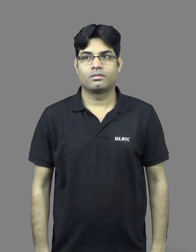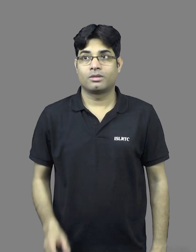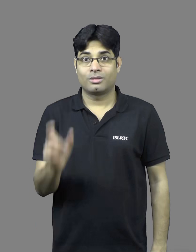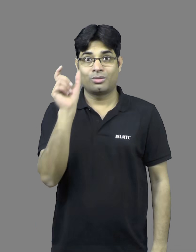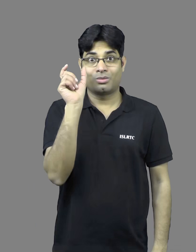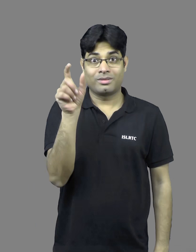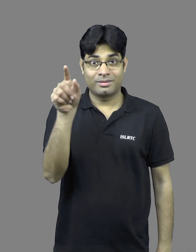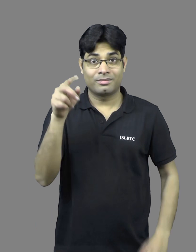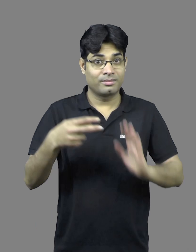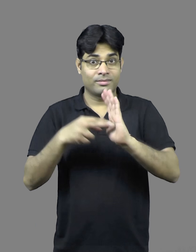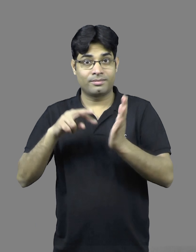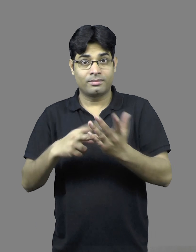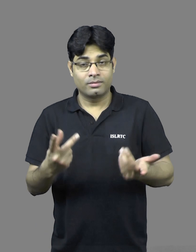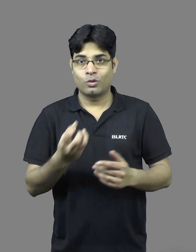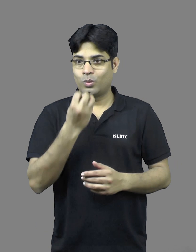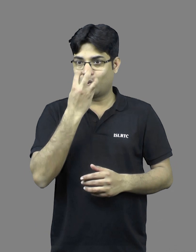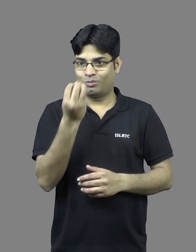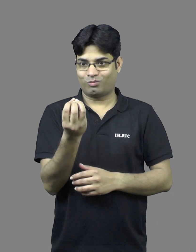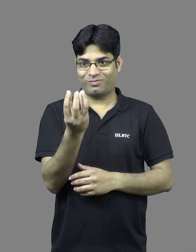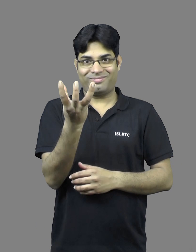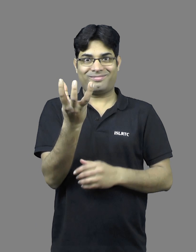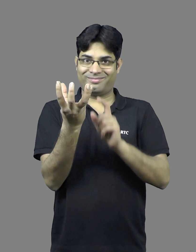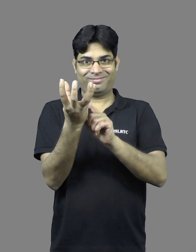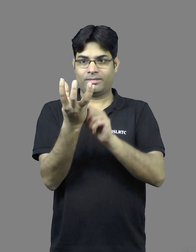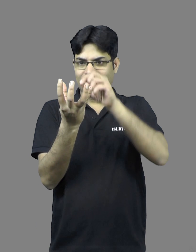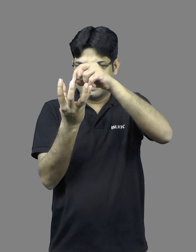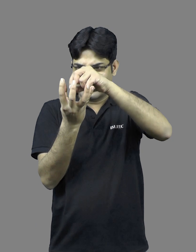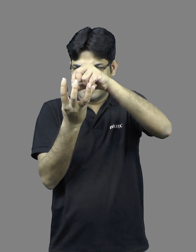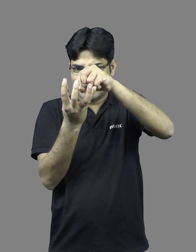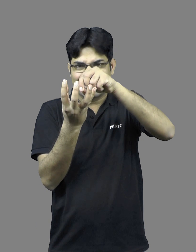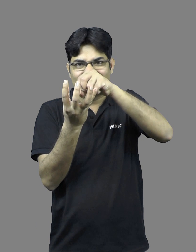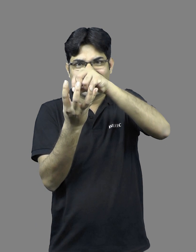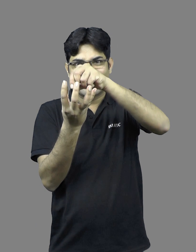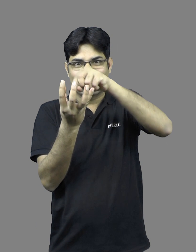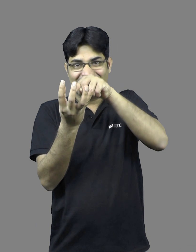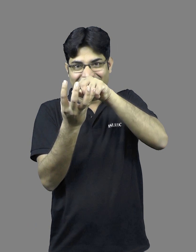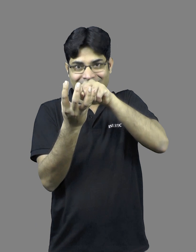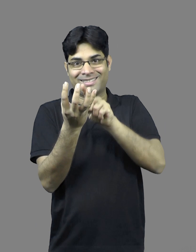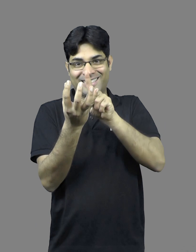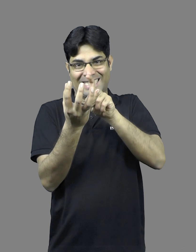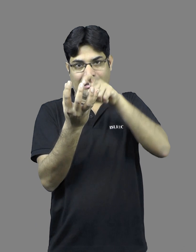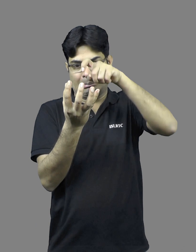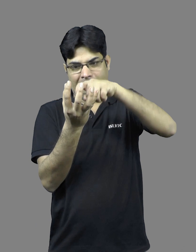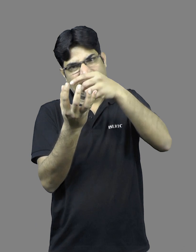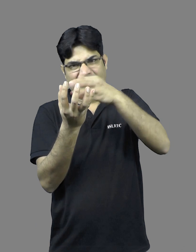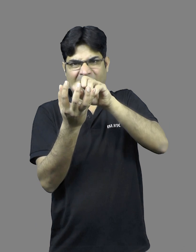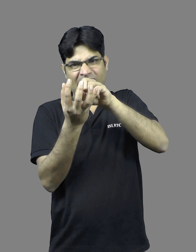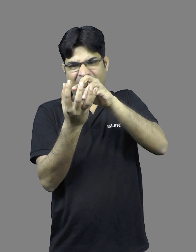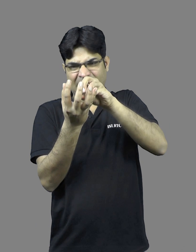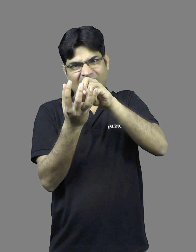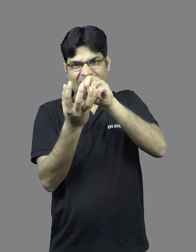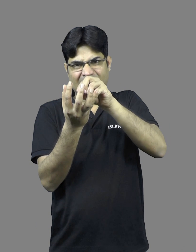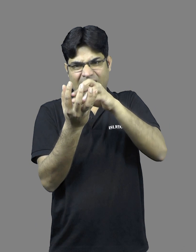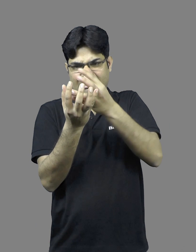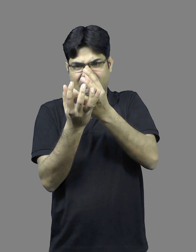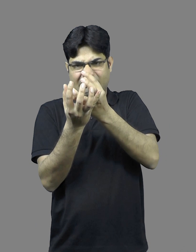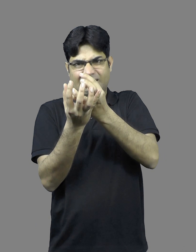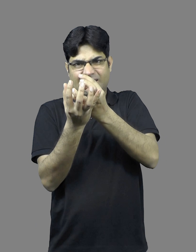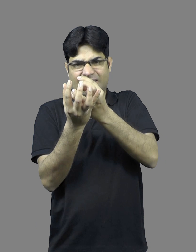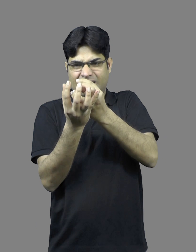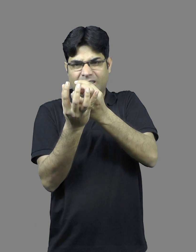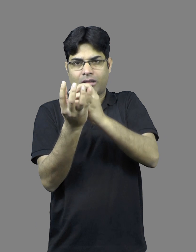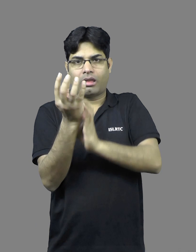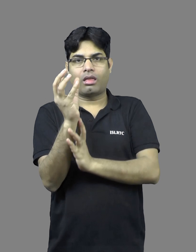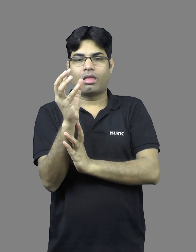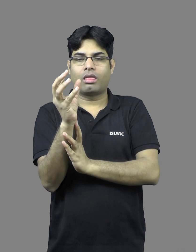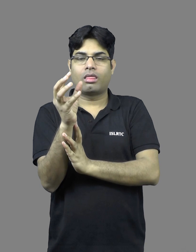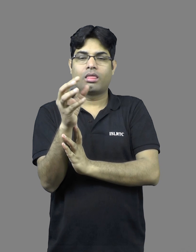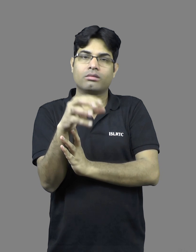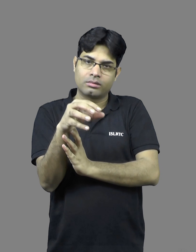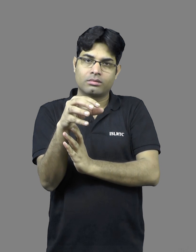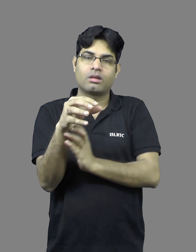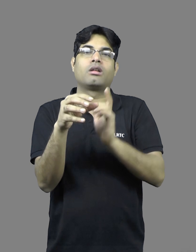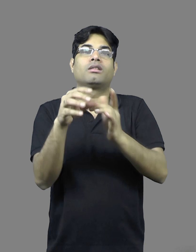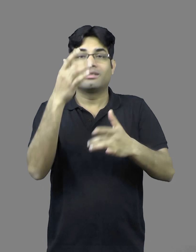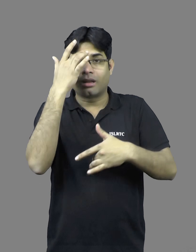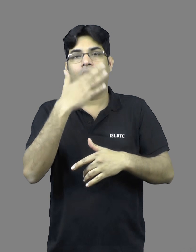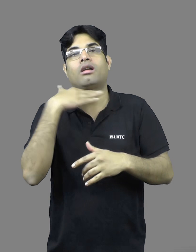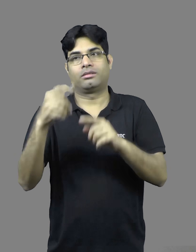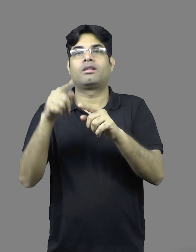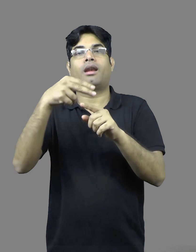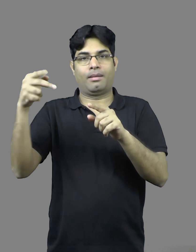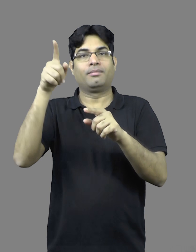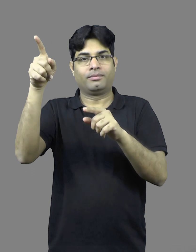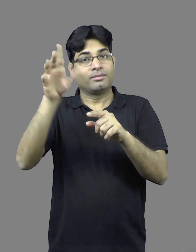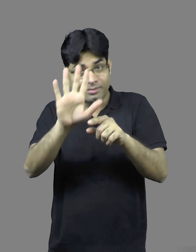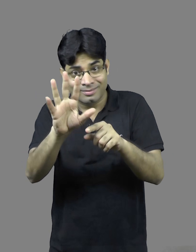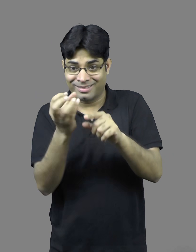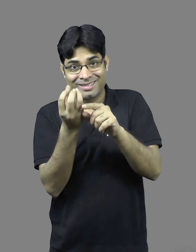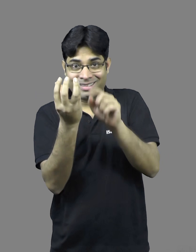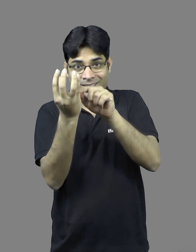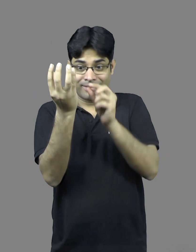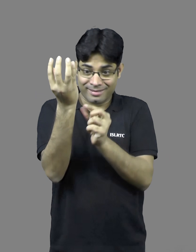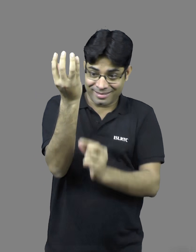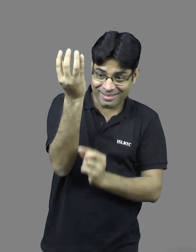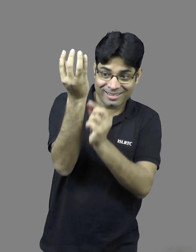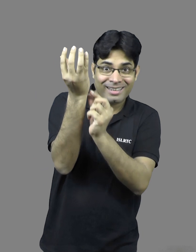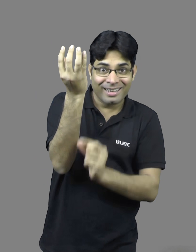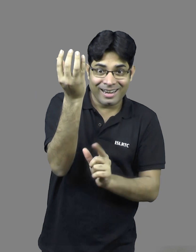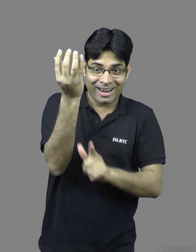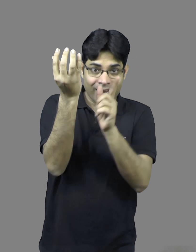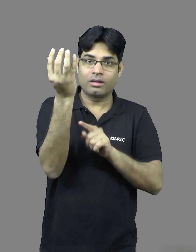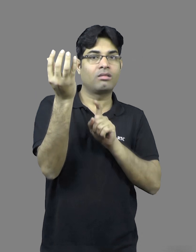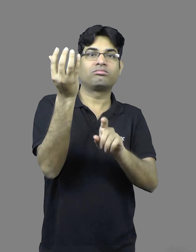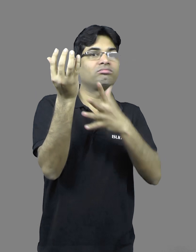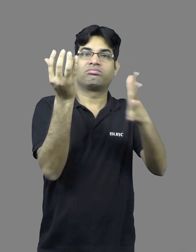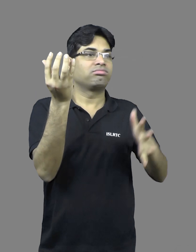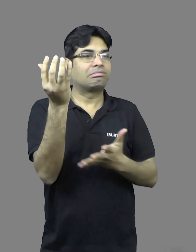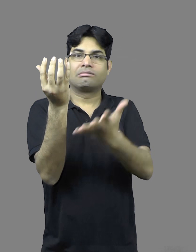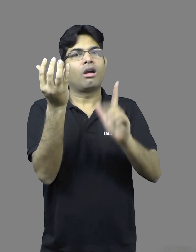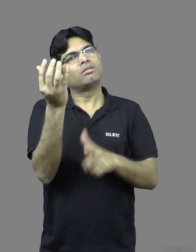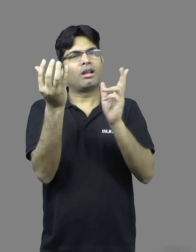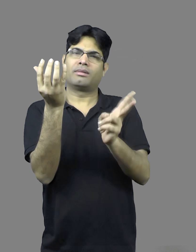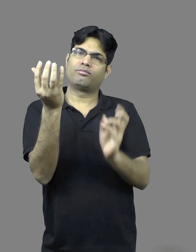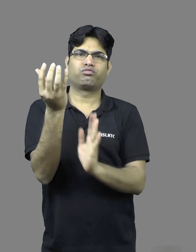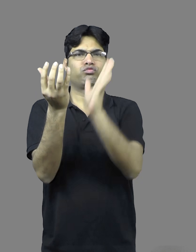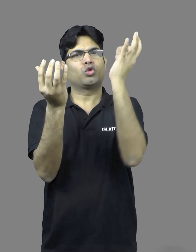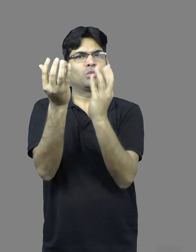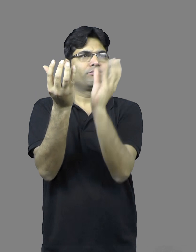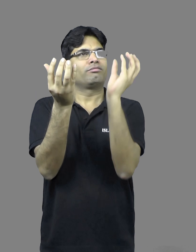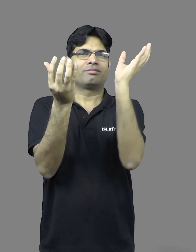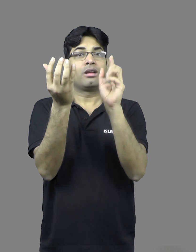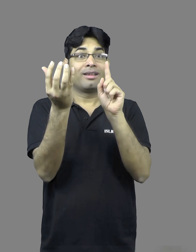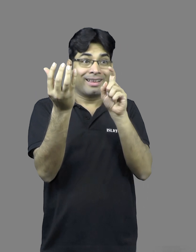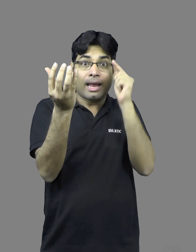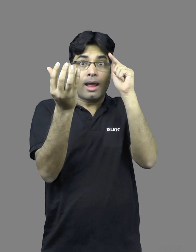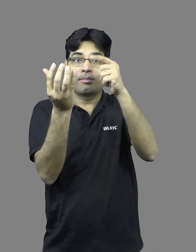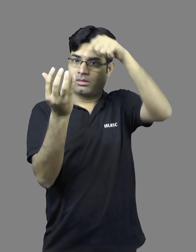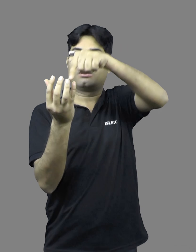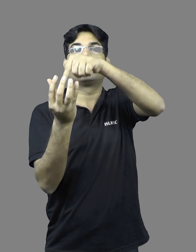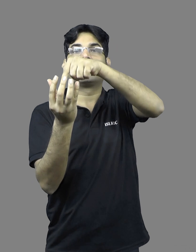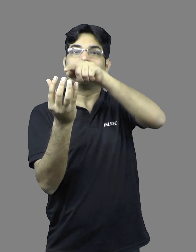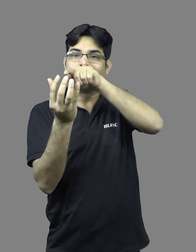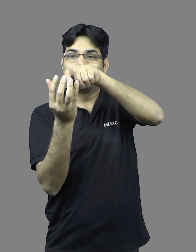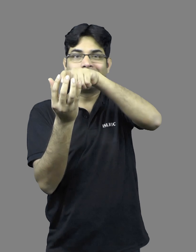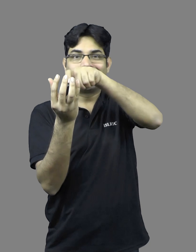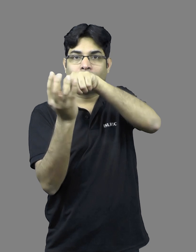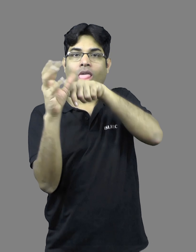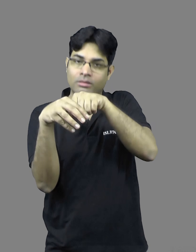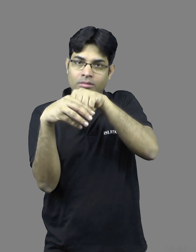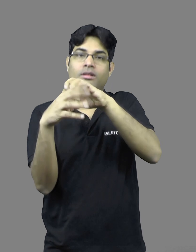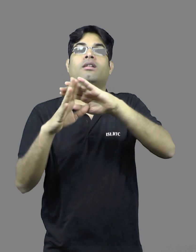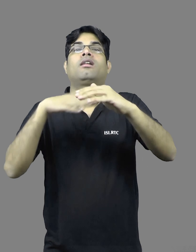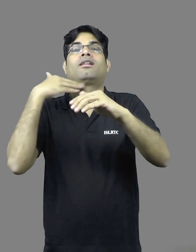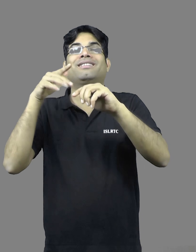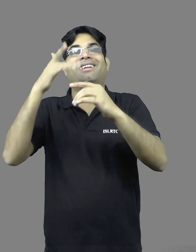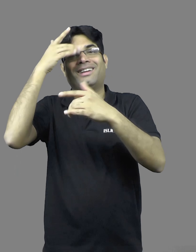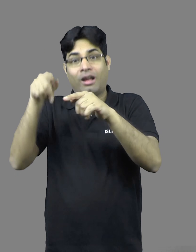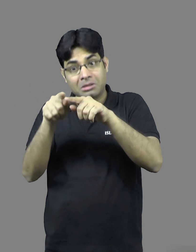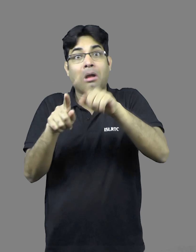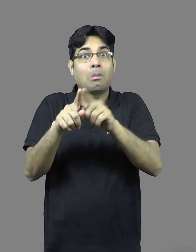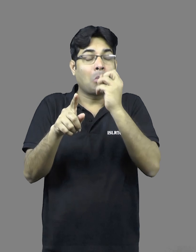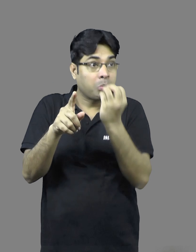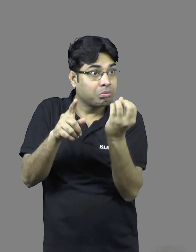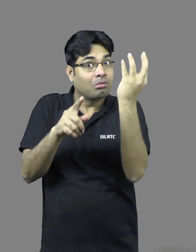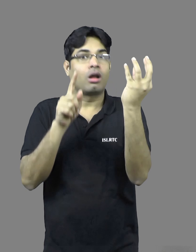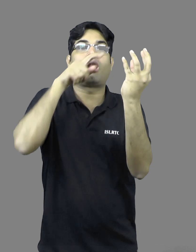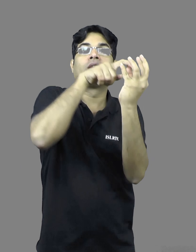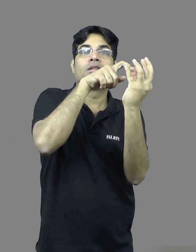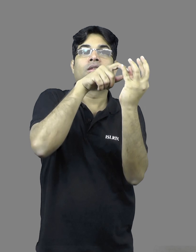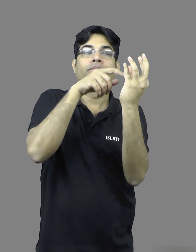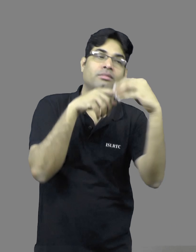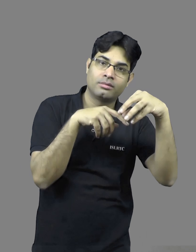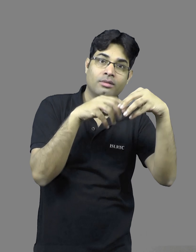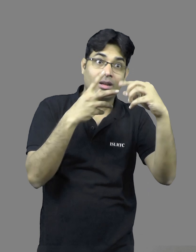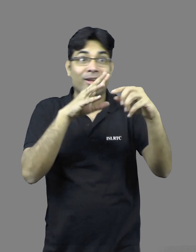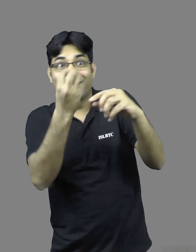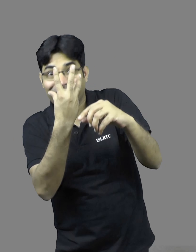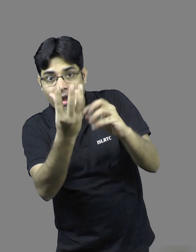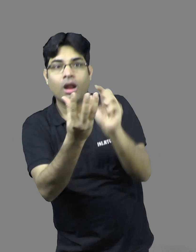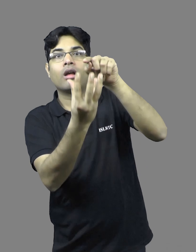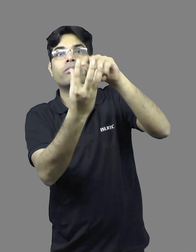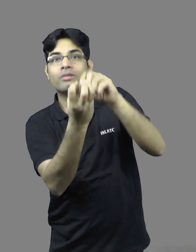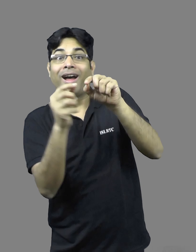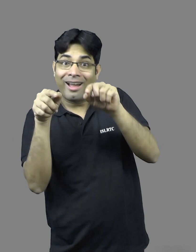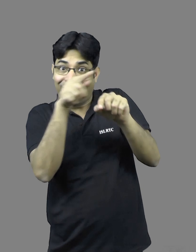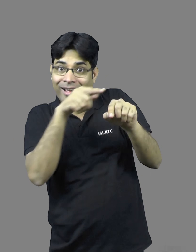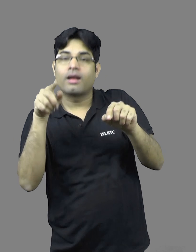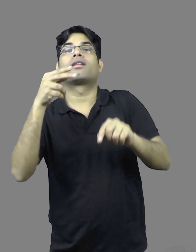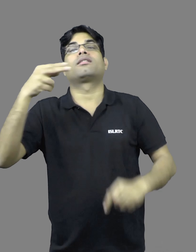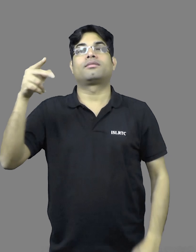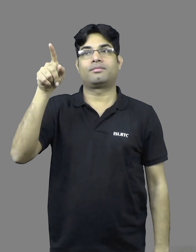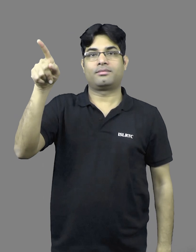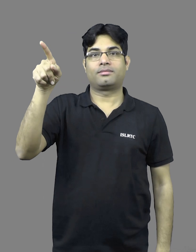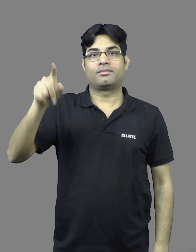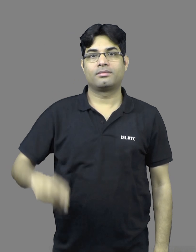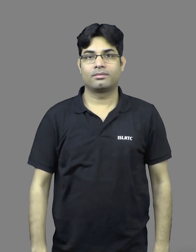Phyllody